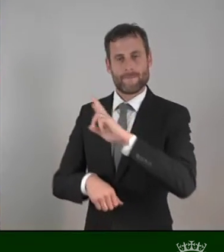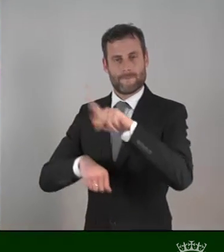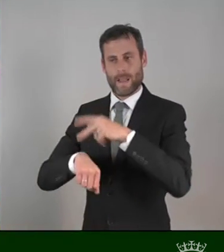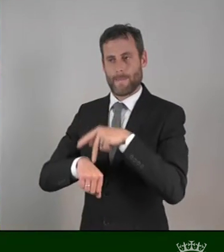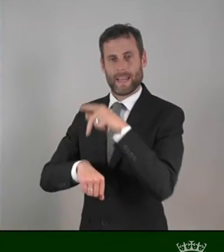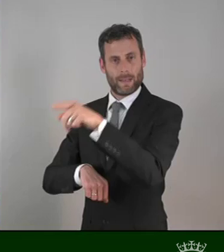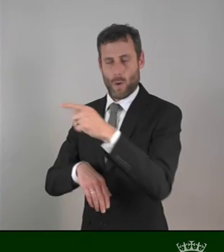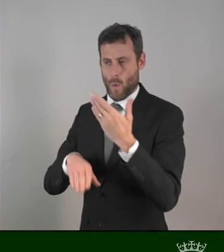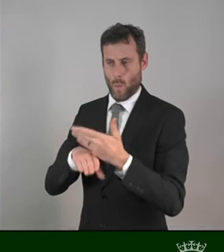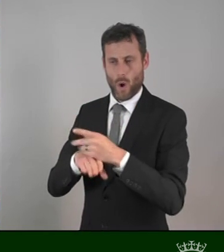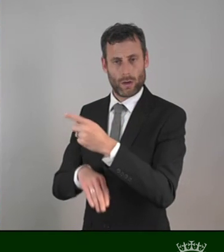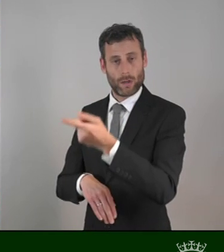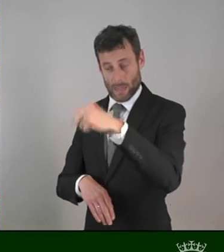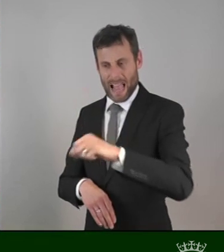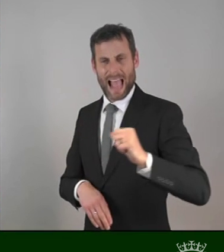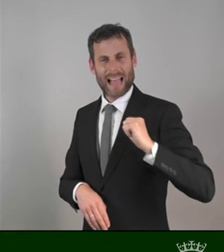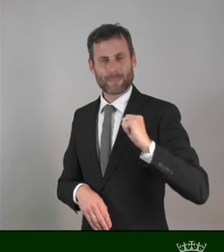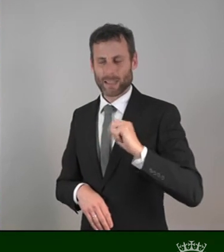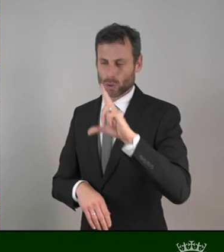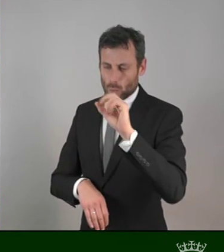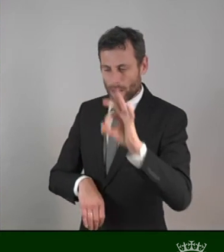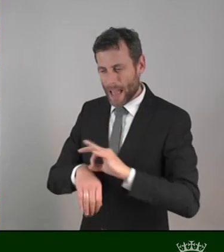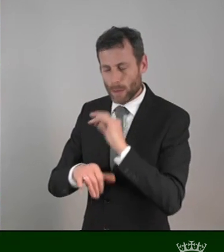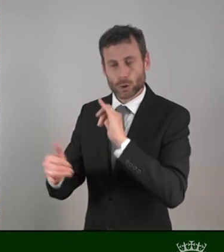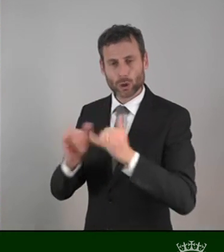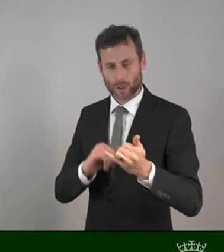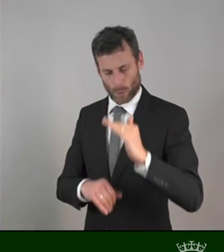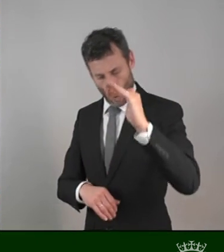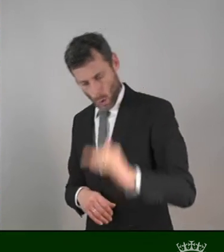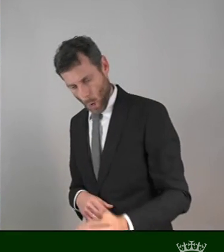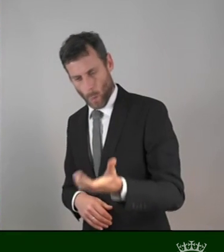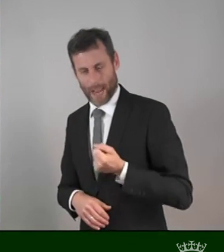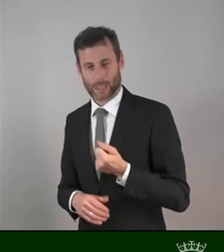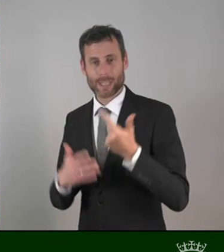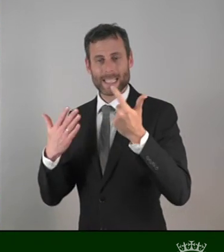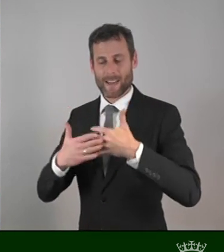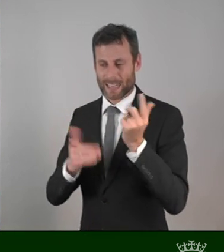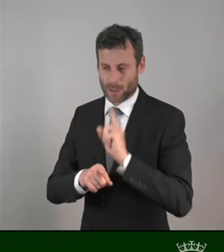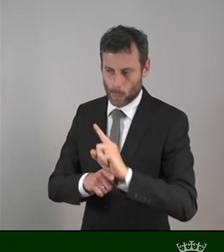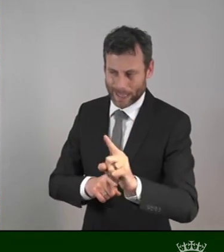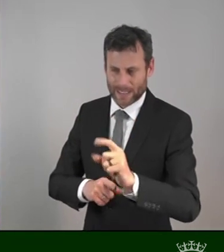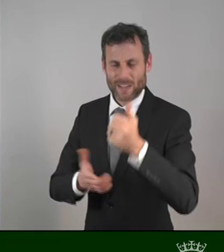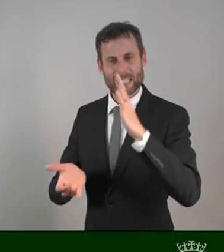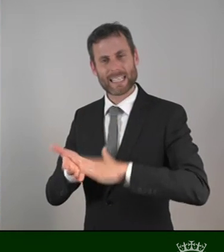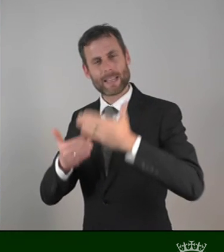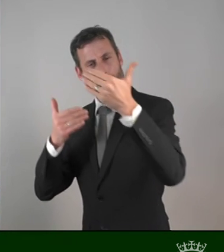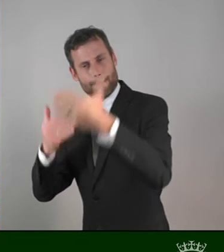They are expected to work 12-hour shifts seven days a week for six months at a time.